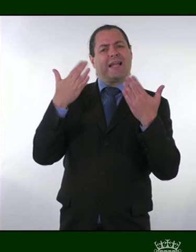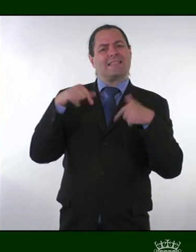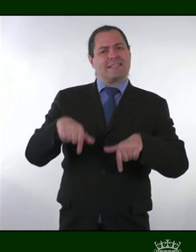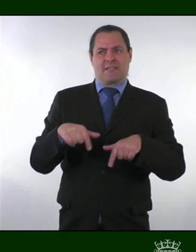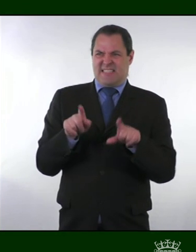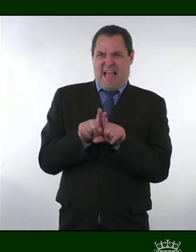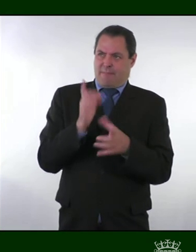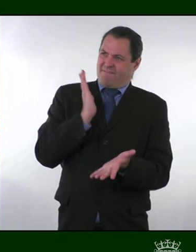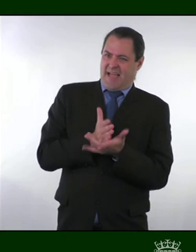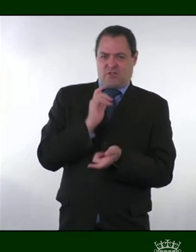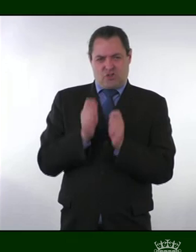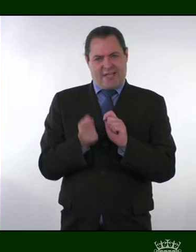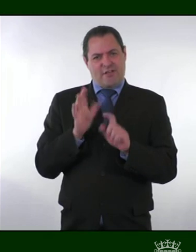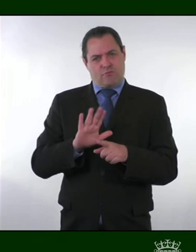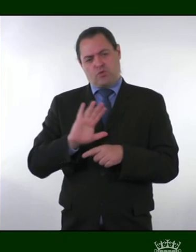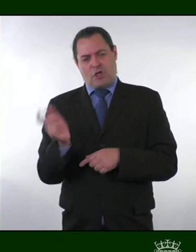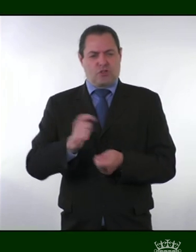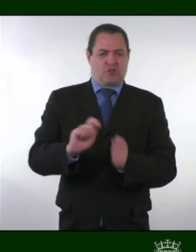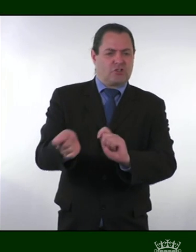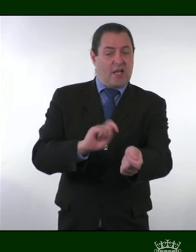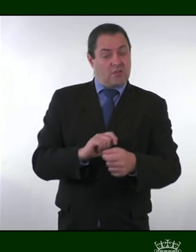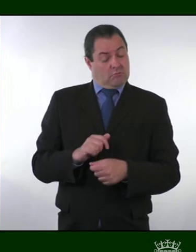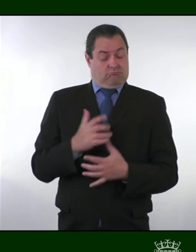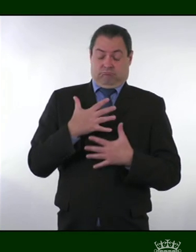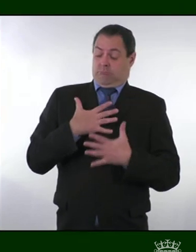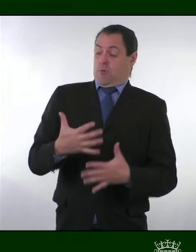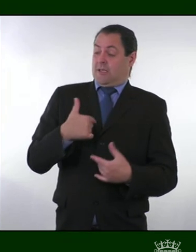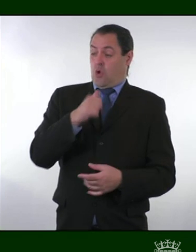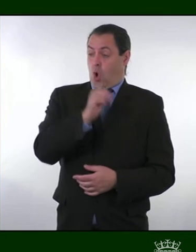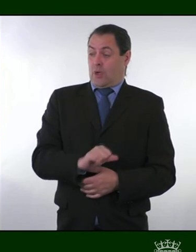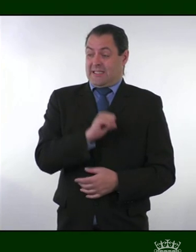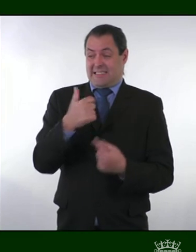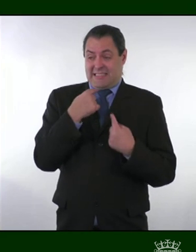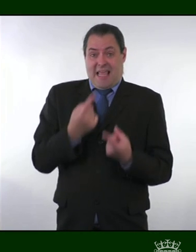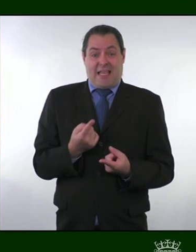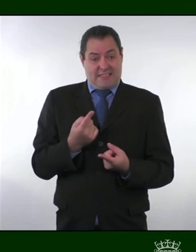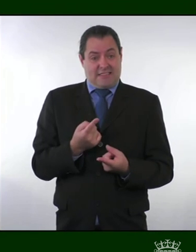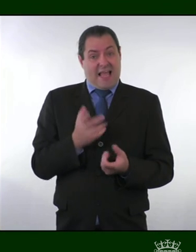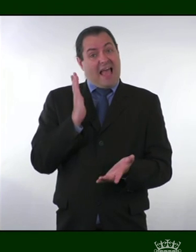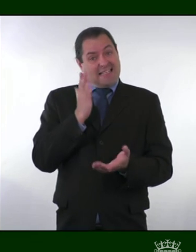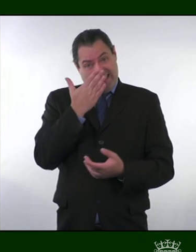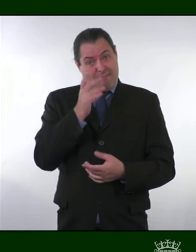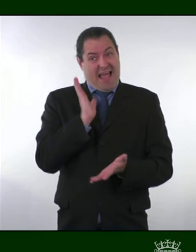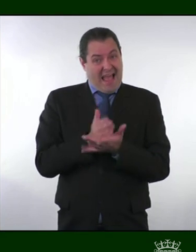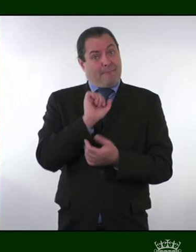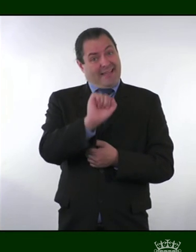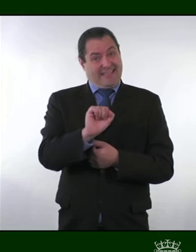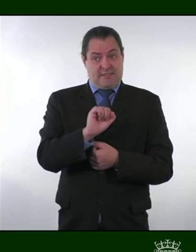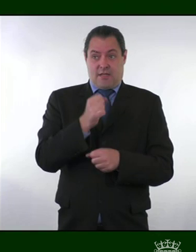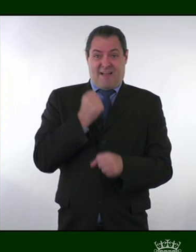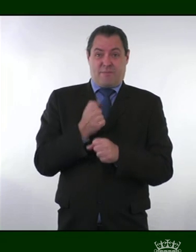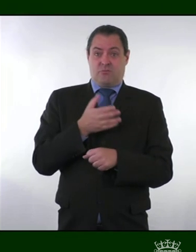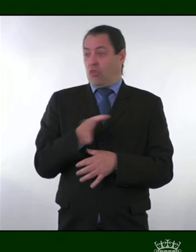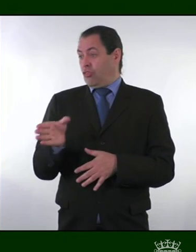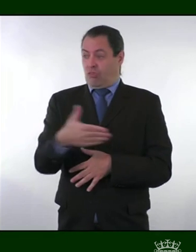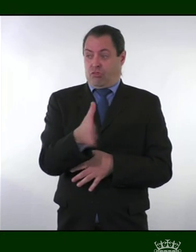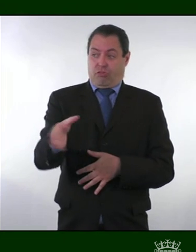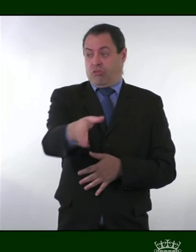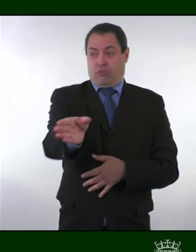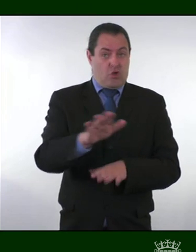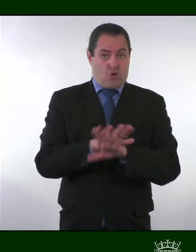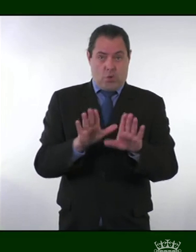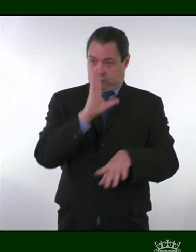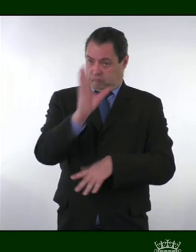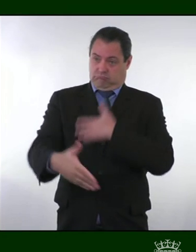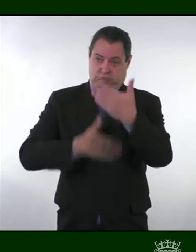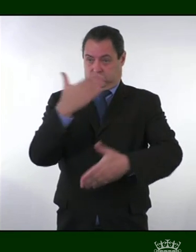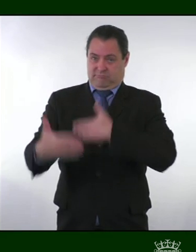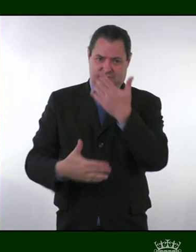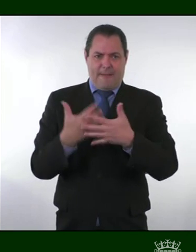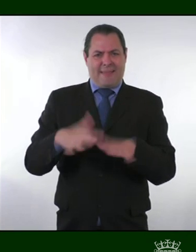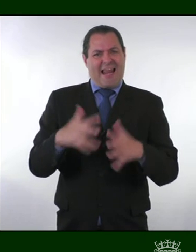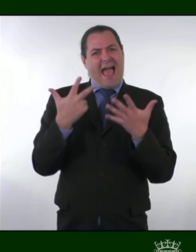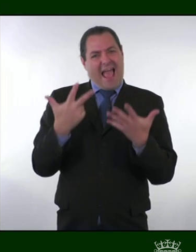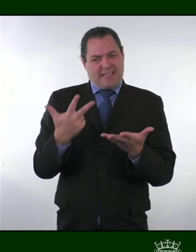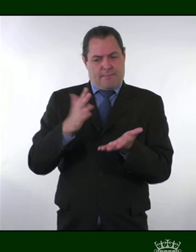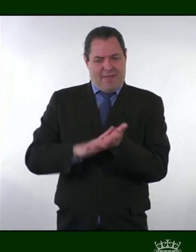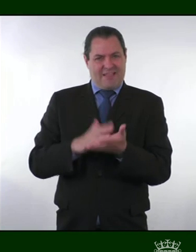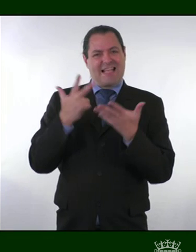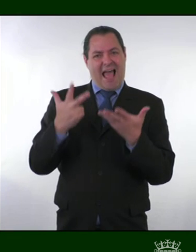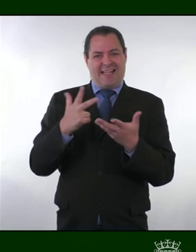It was surprisingly honest for the Prime Minister to admit that his Government are all at sea—a UK Government now defined by eight U-turns in eight months.